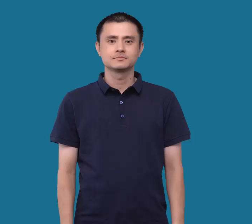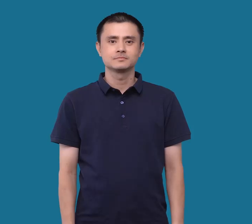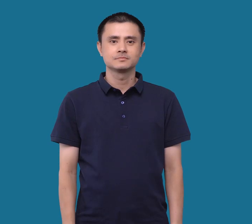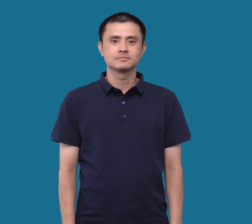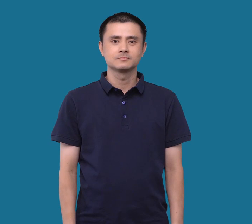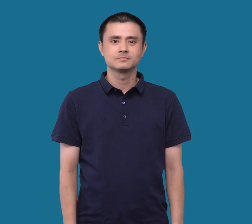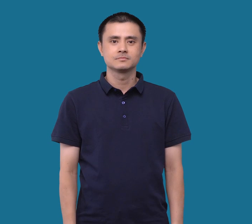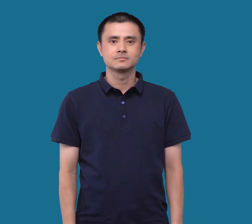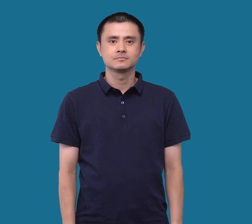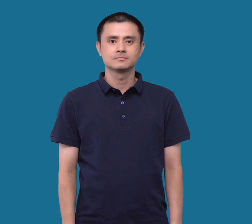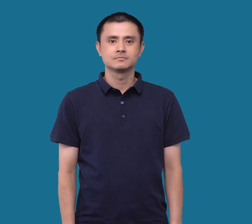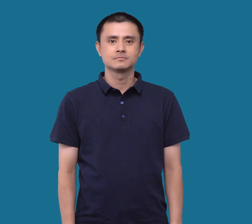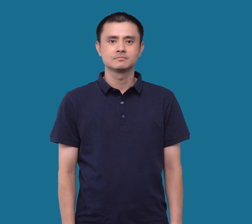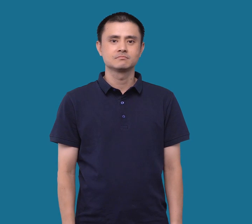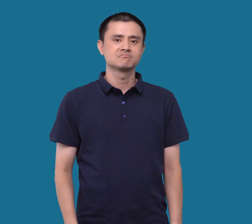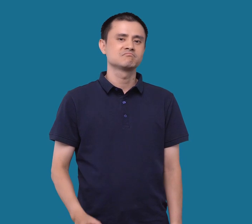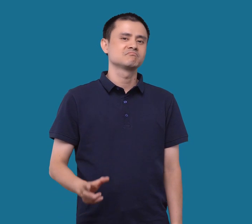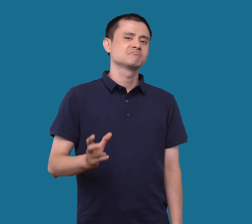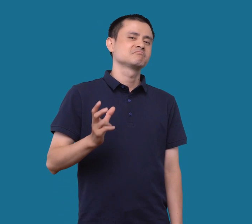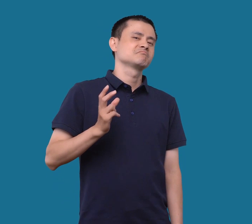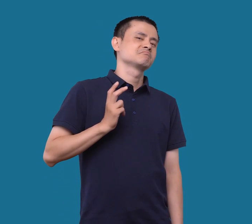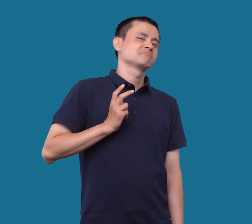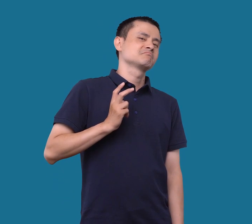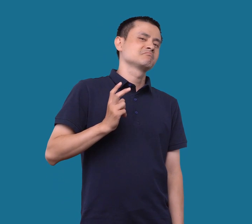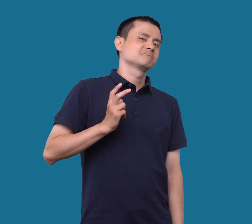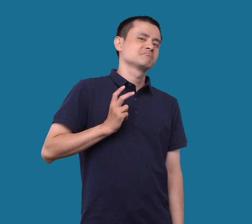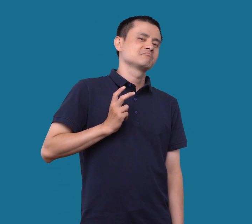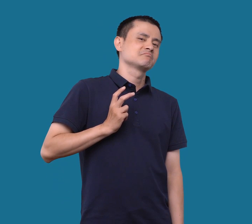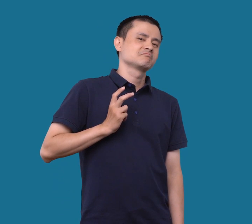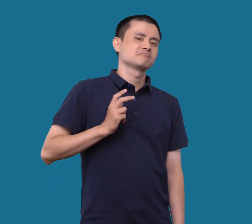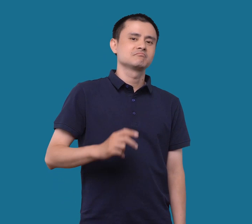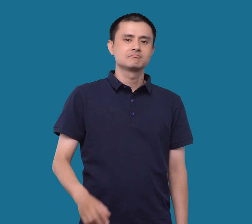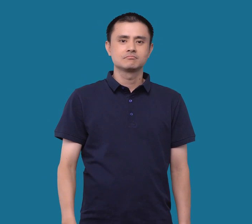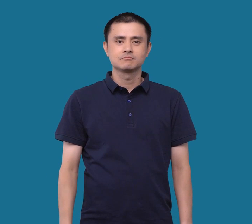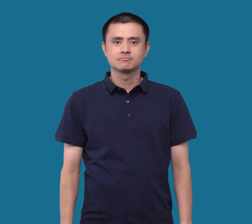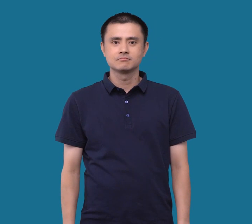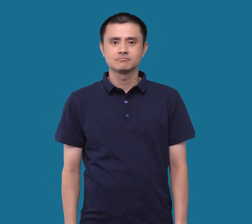cao quý